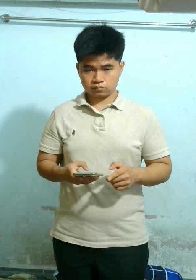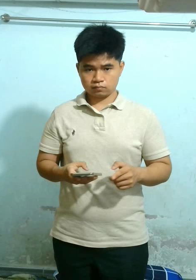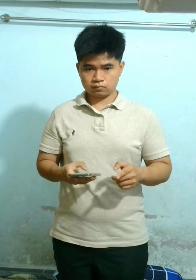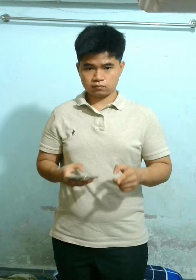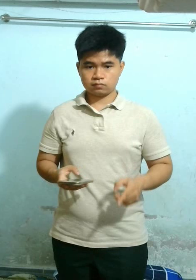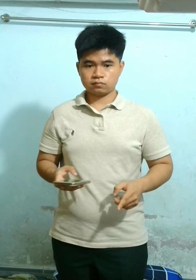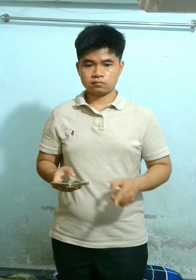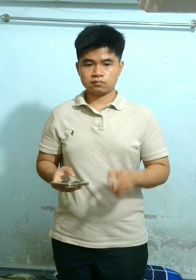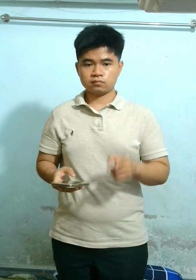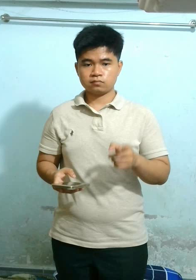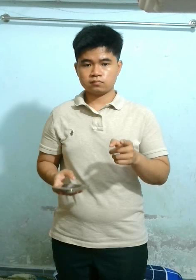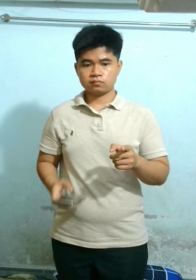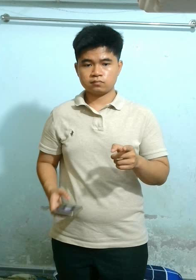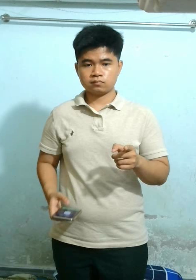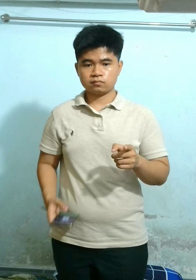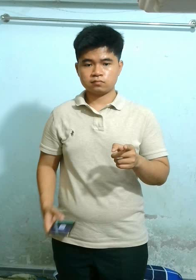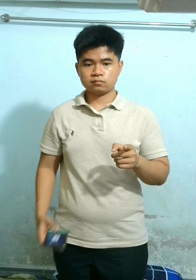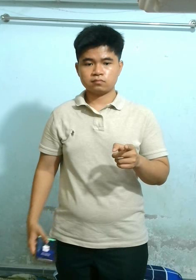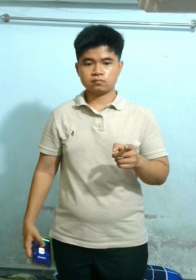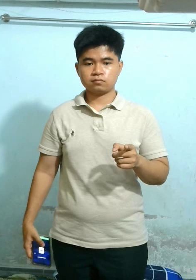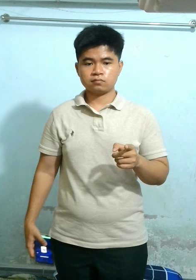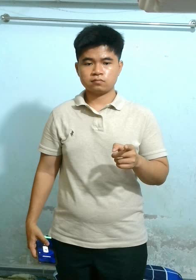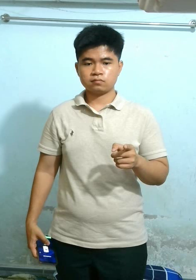ban